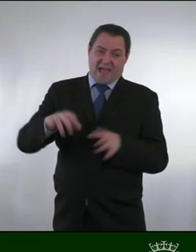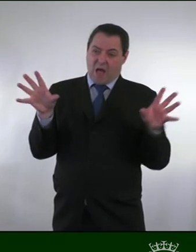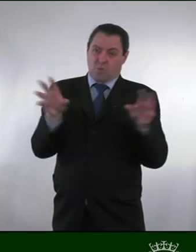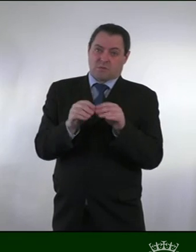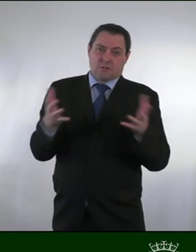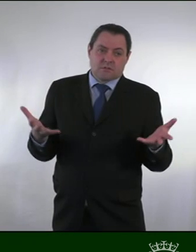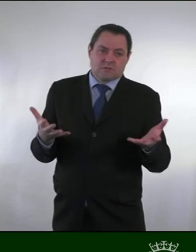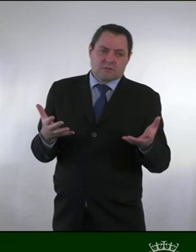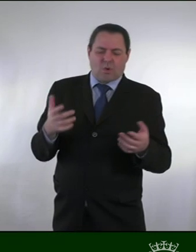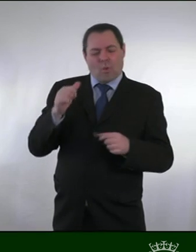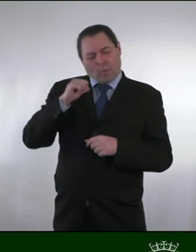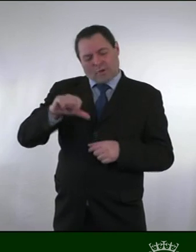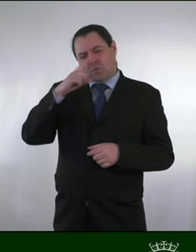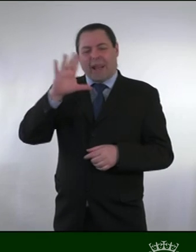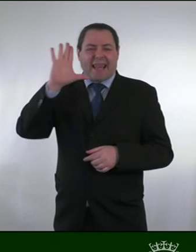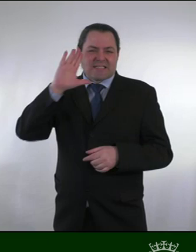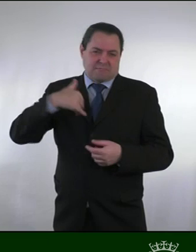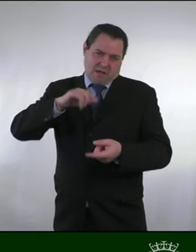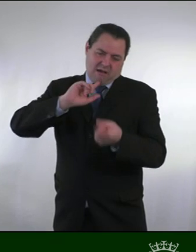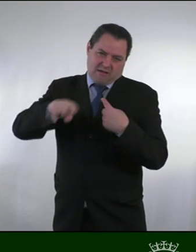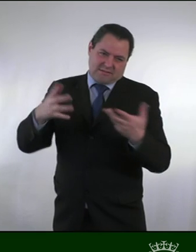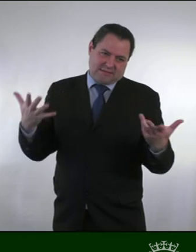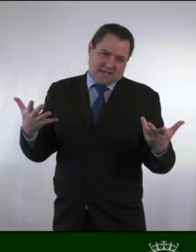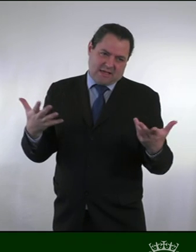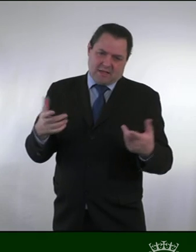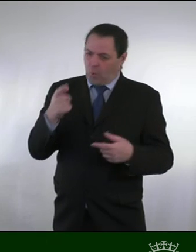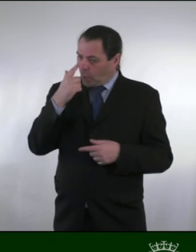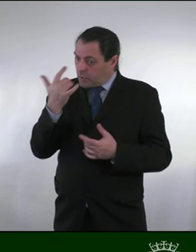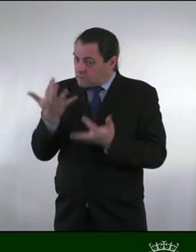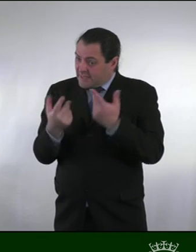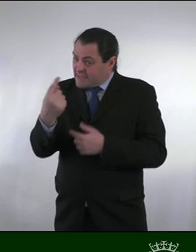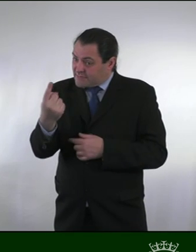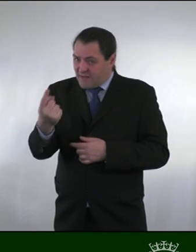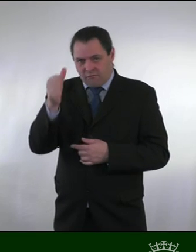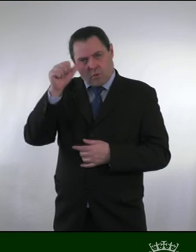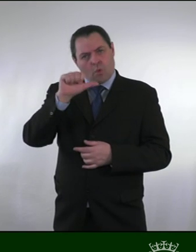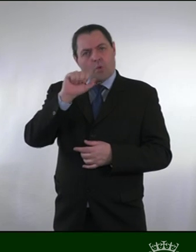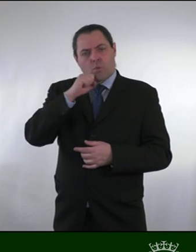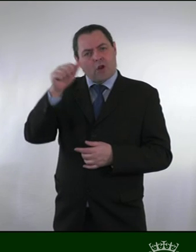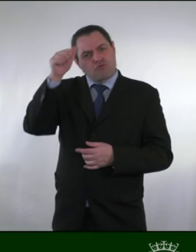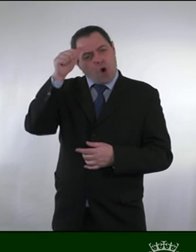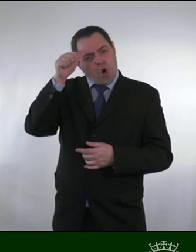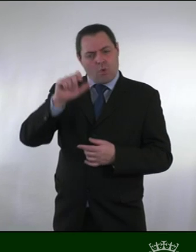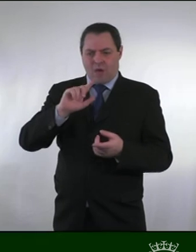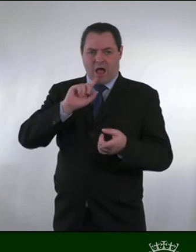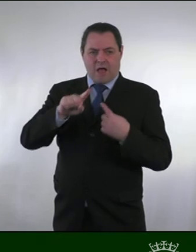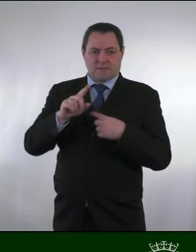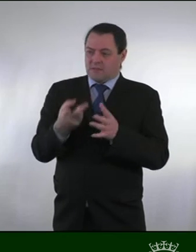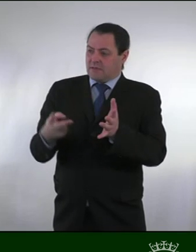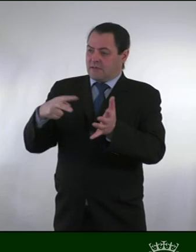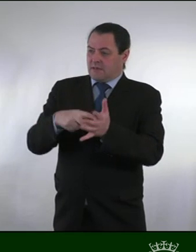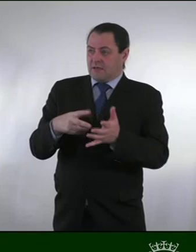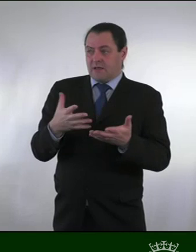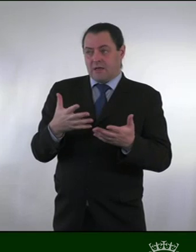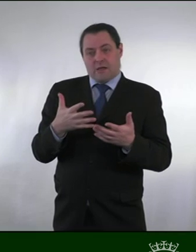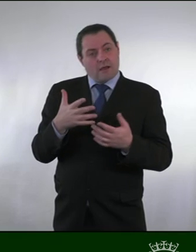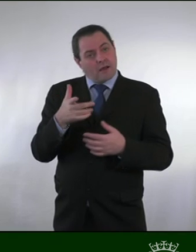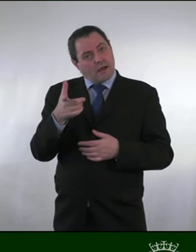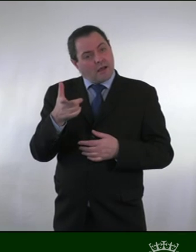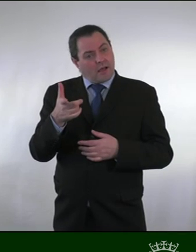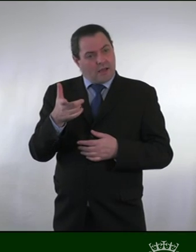If only he had bothered to do that swift computation in his head he would have had the answer before he stood up and claimed not to have received it.